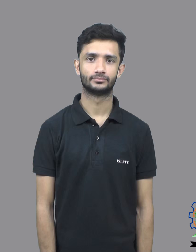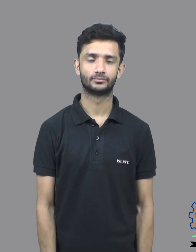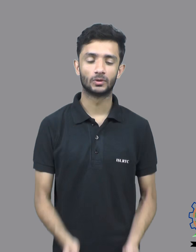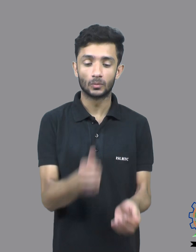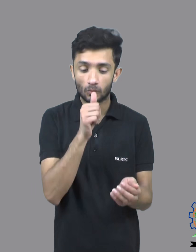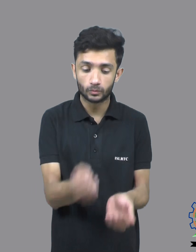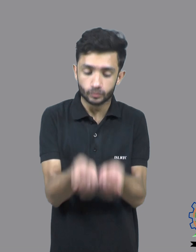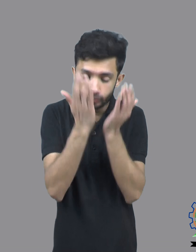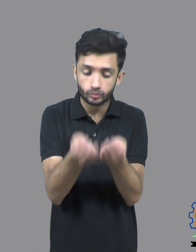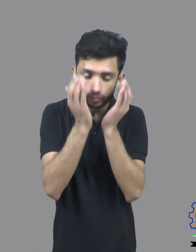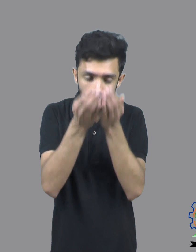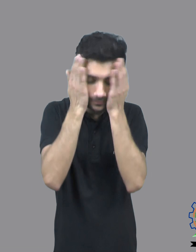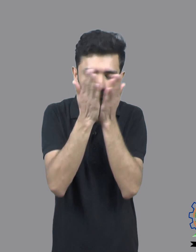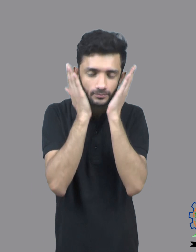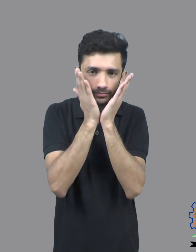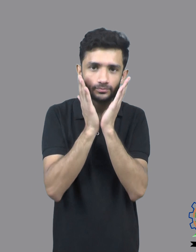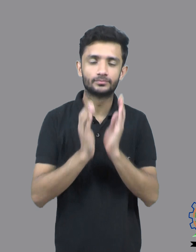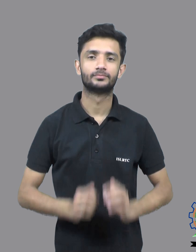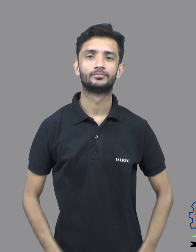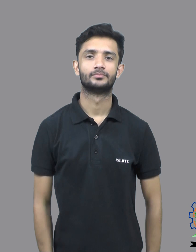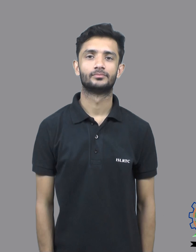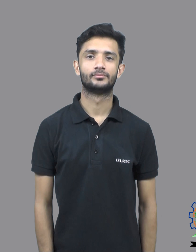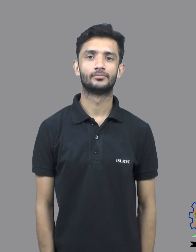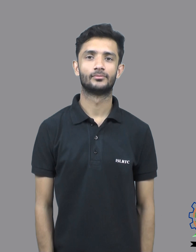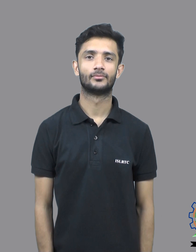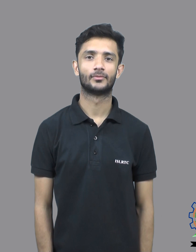Wash (Face)